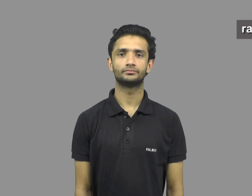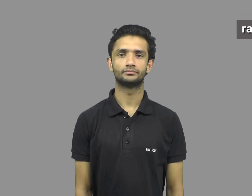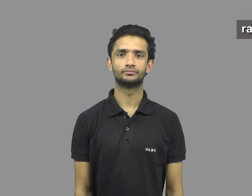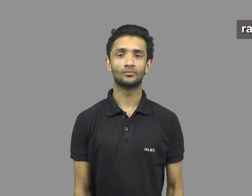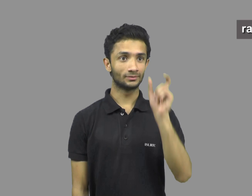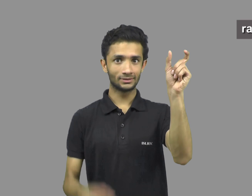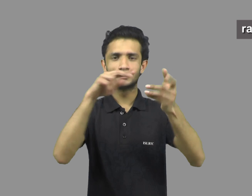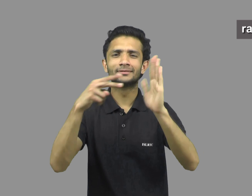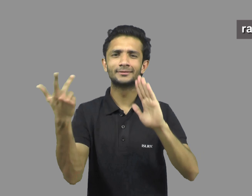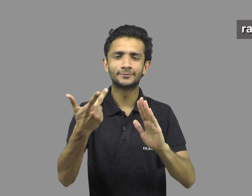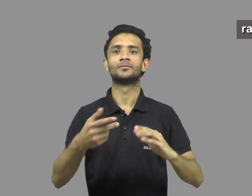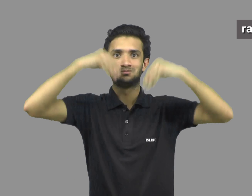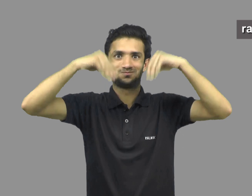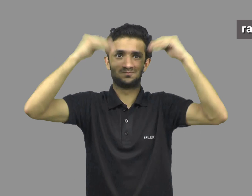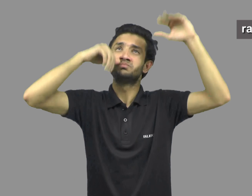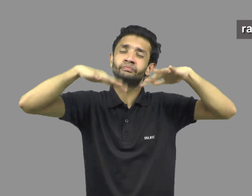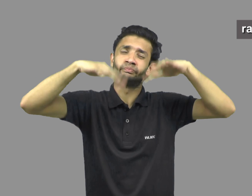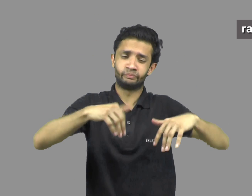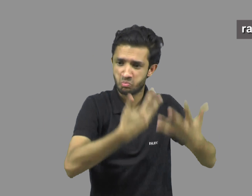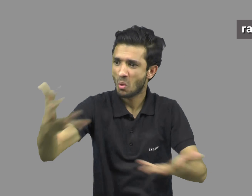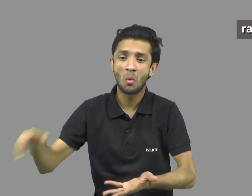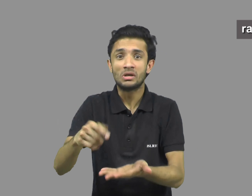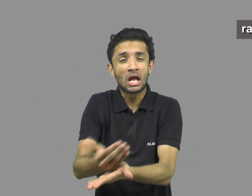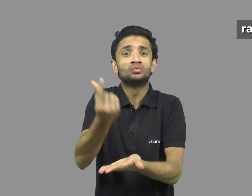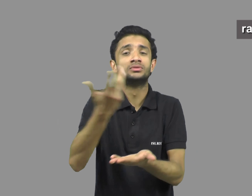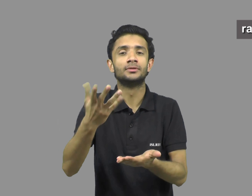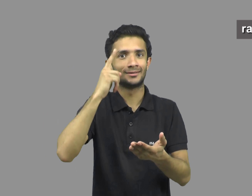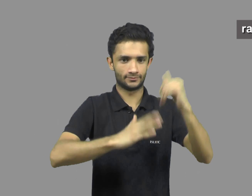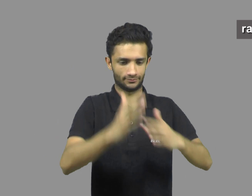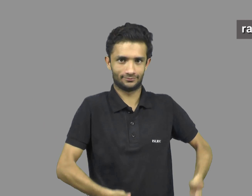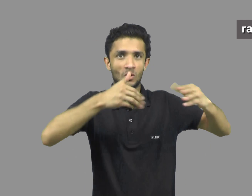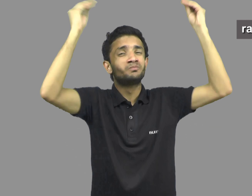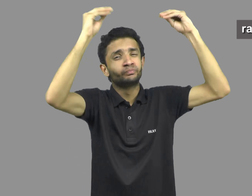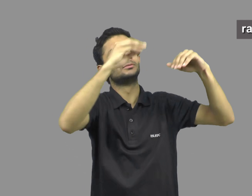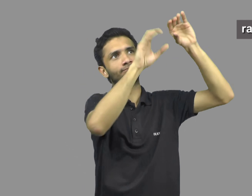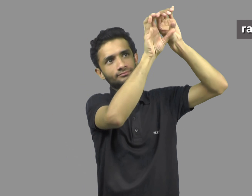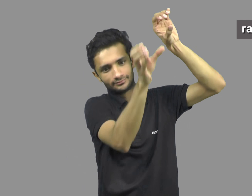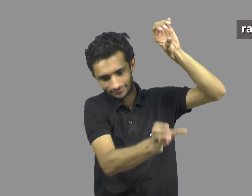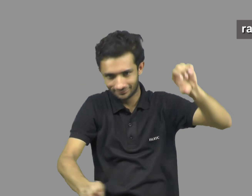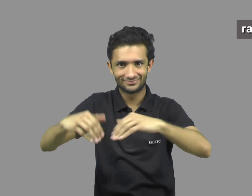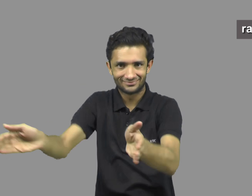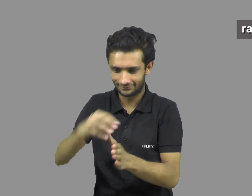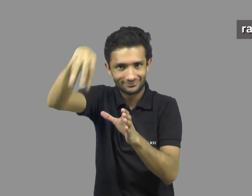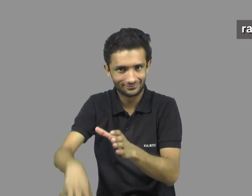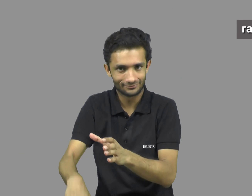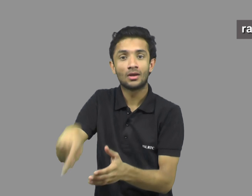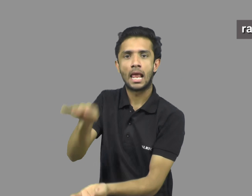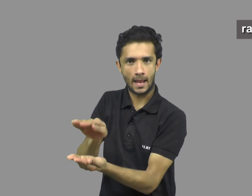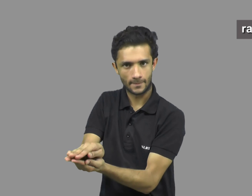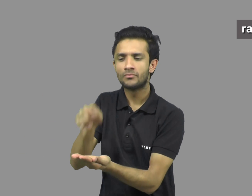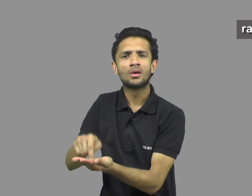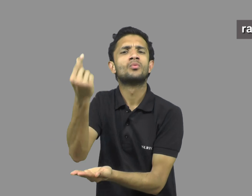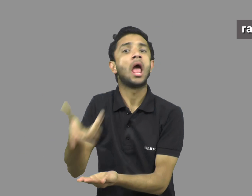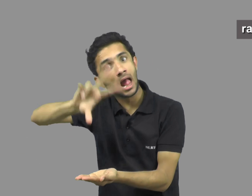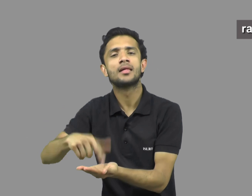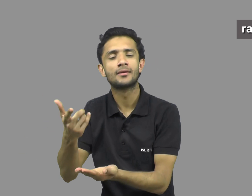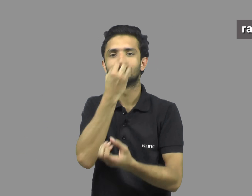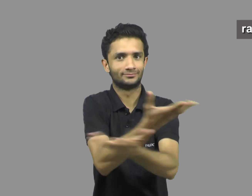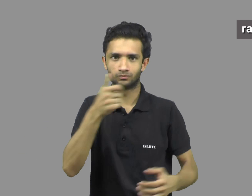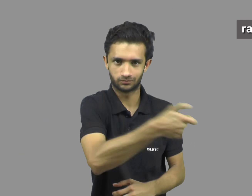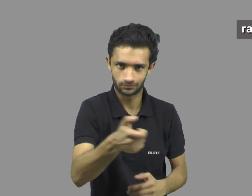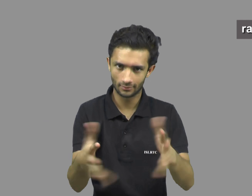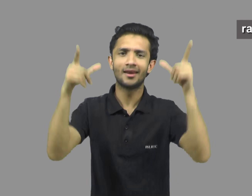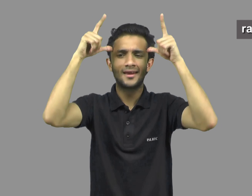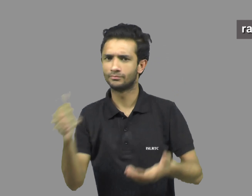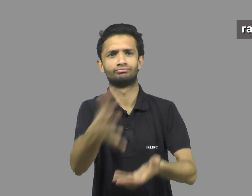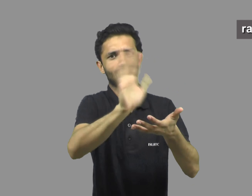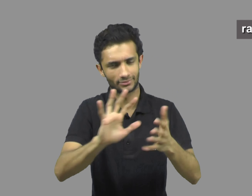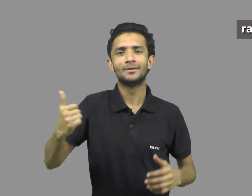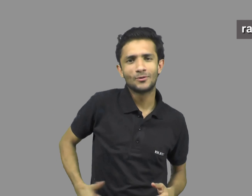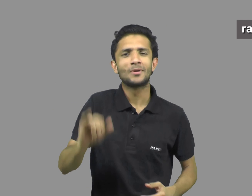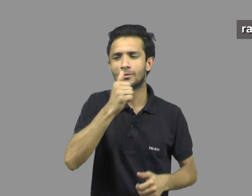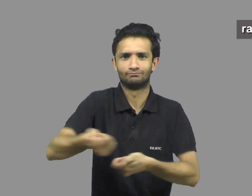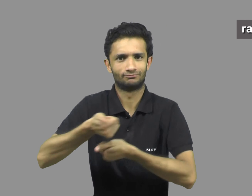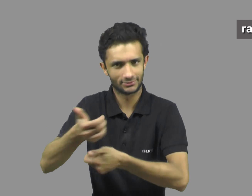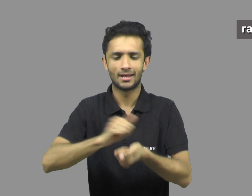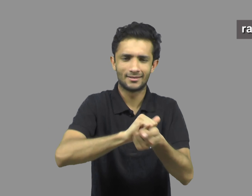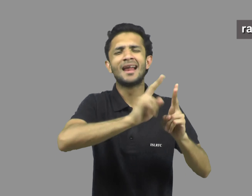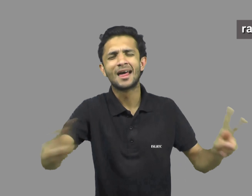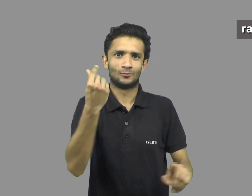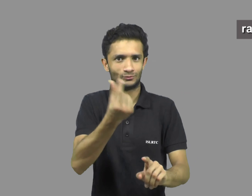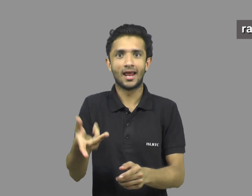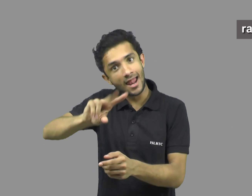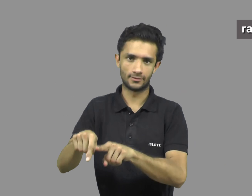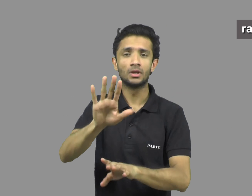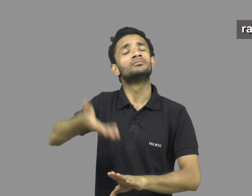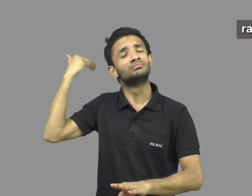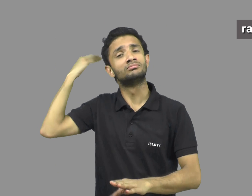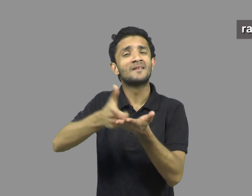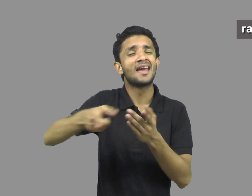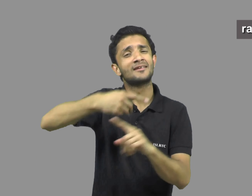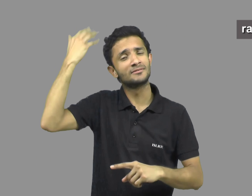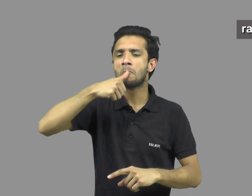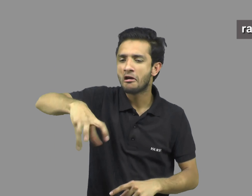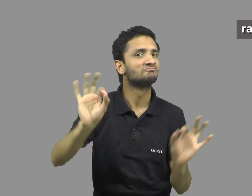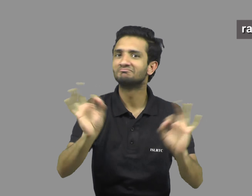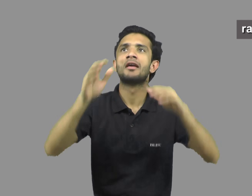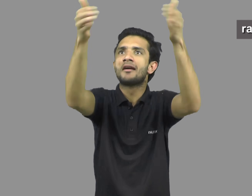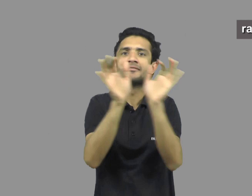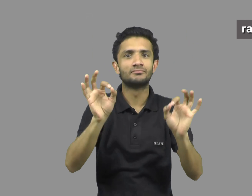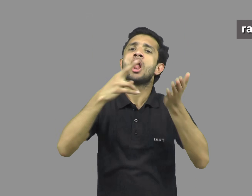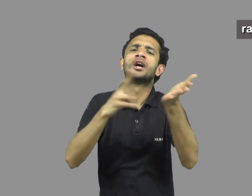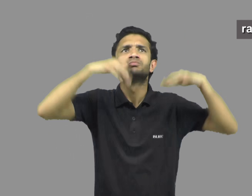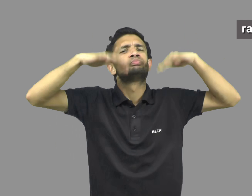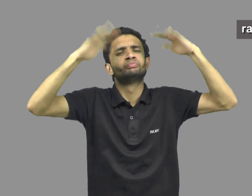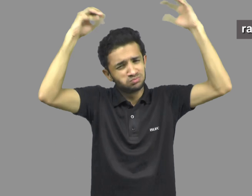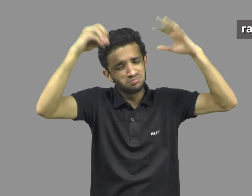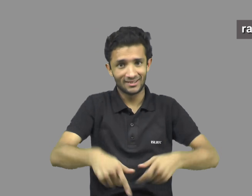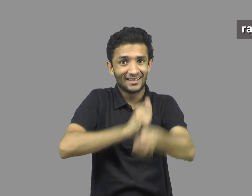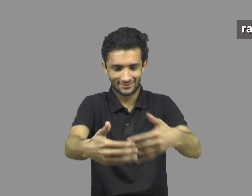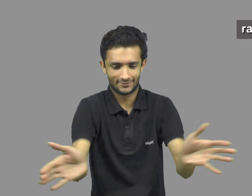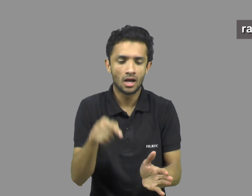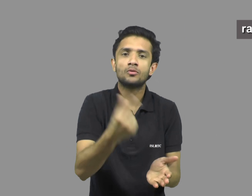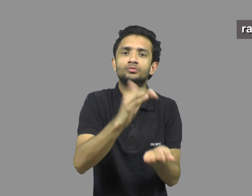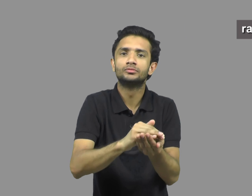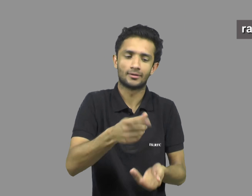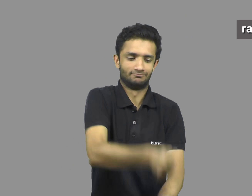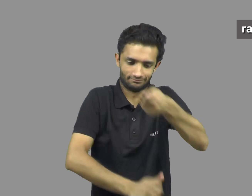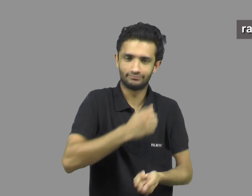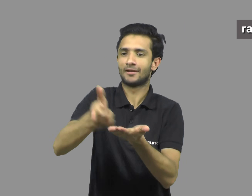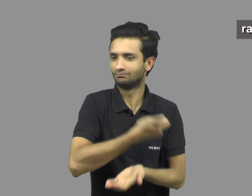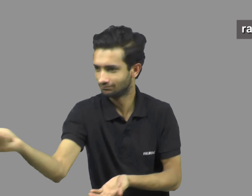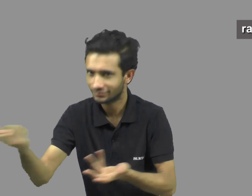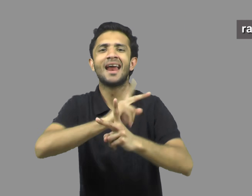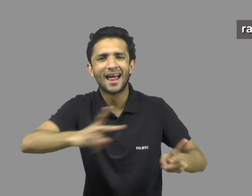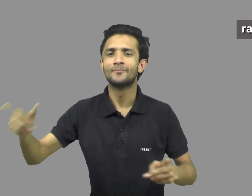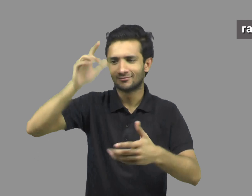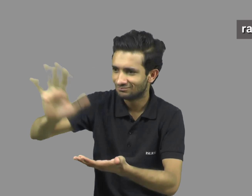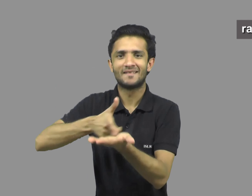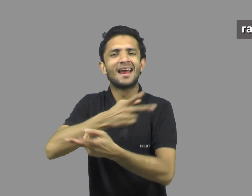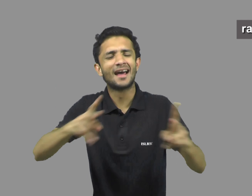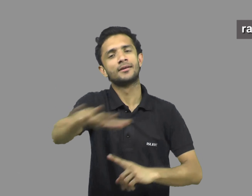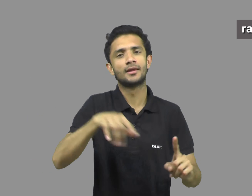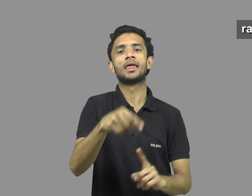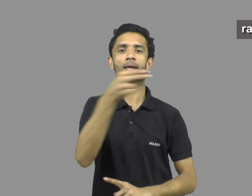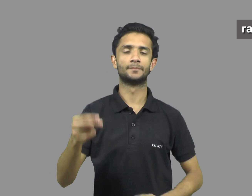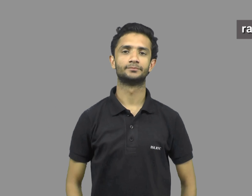Rainwater Harvesting